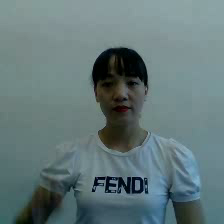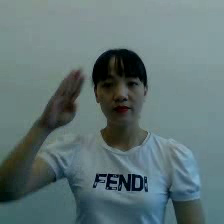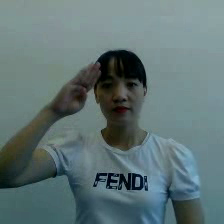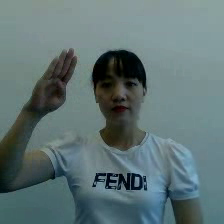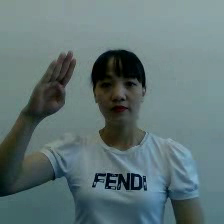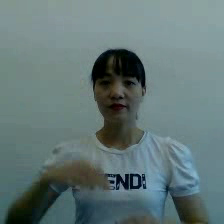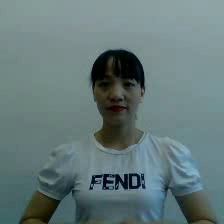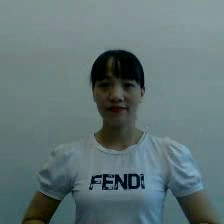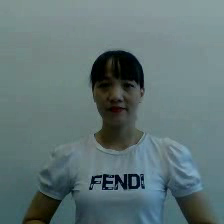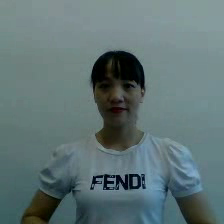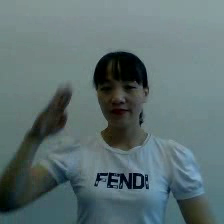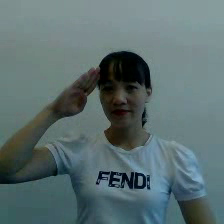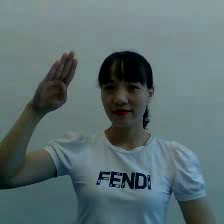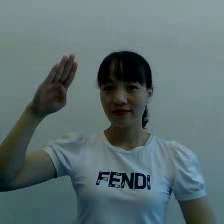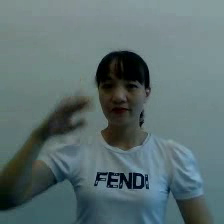Chậm lại